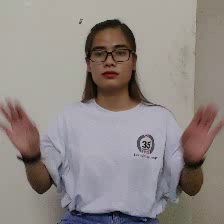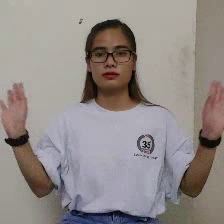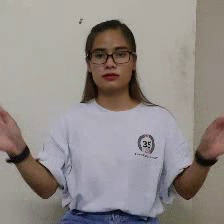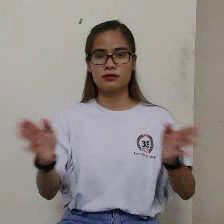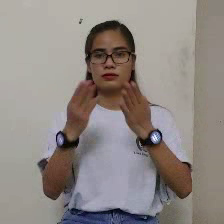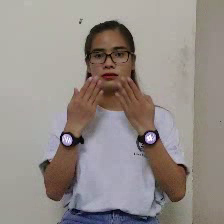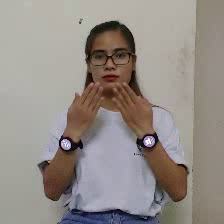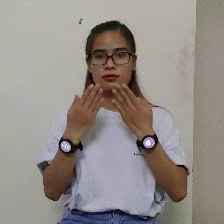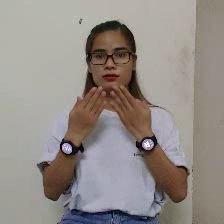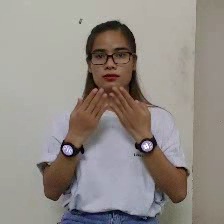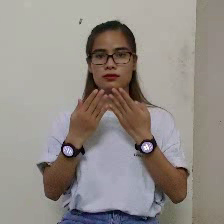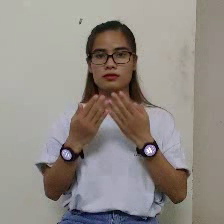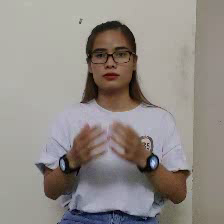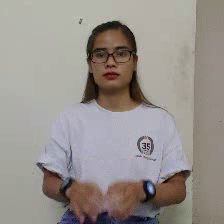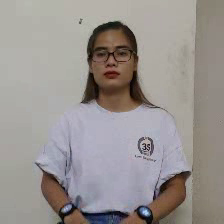Bế mạc